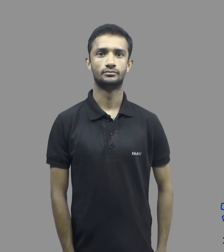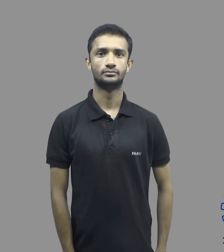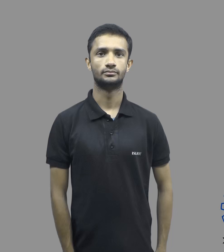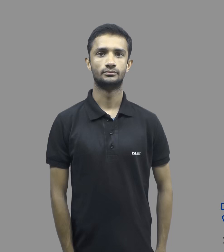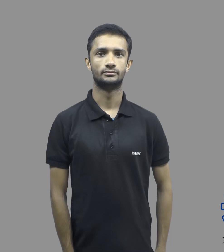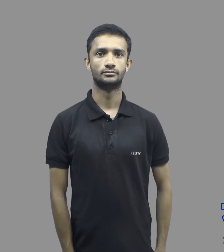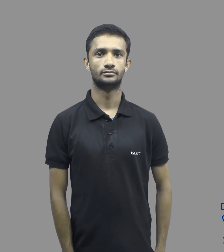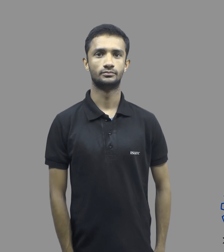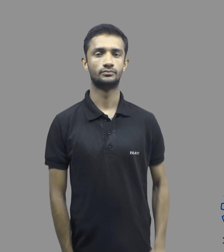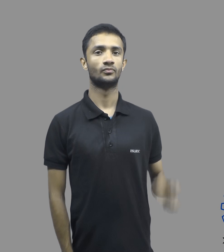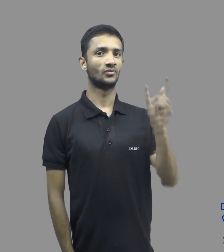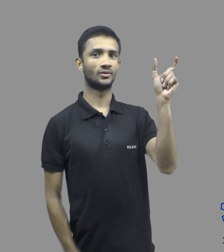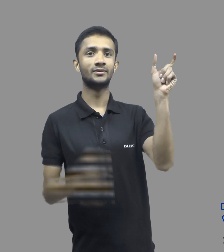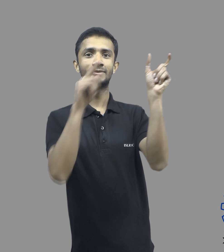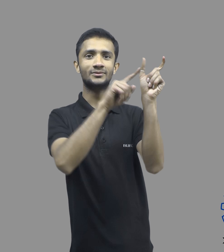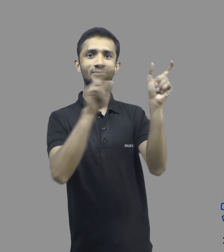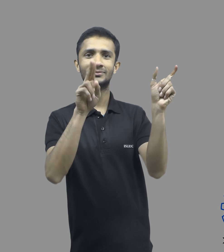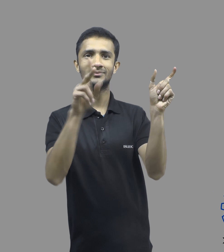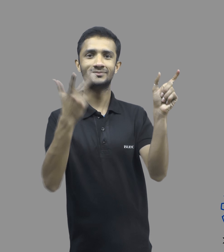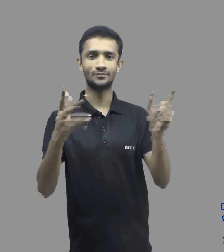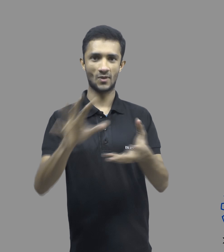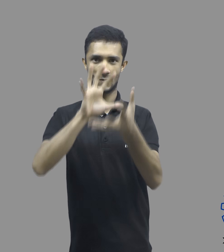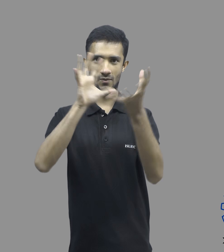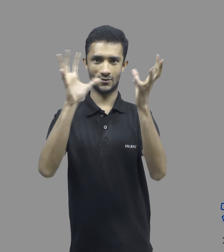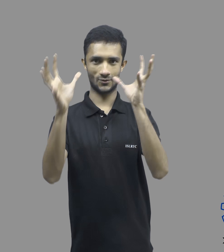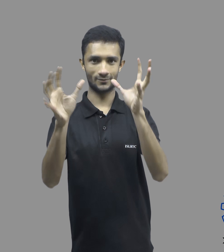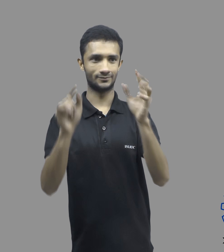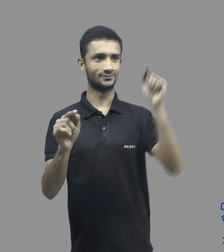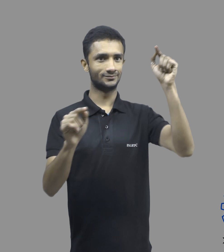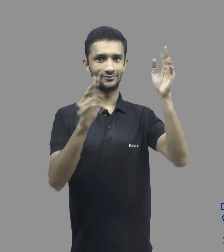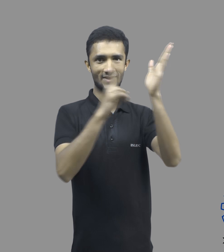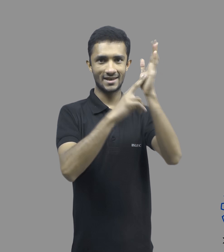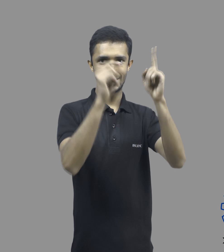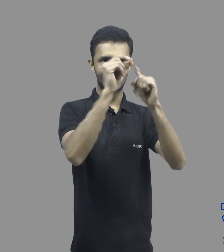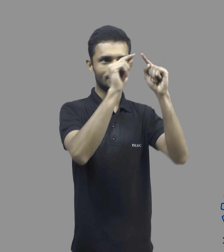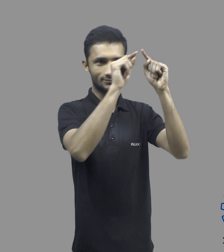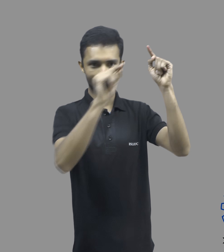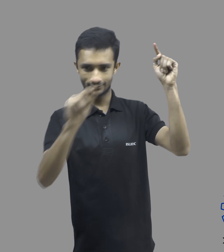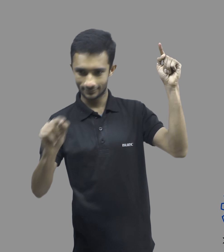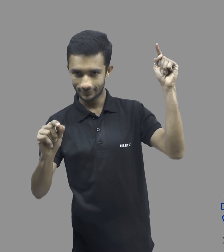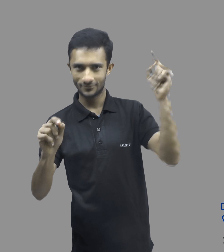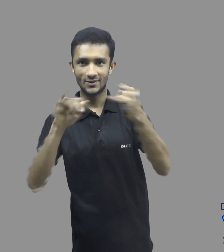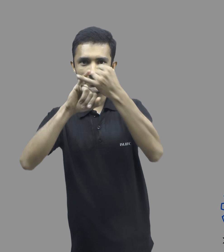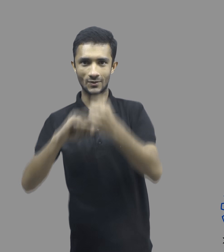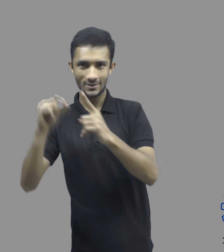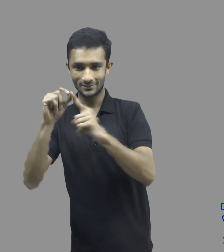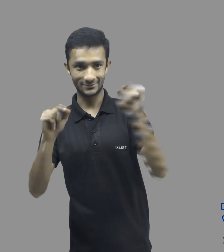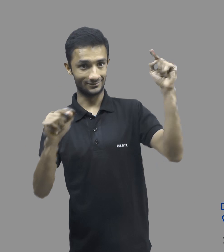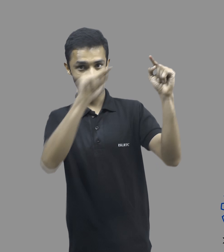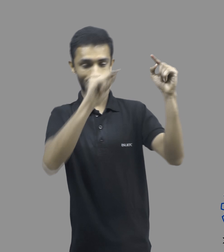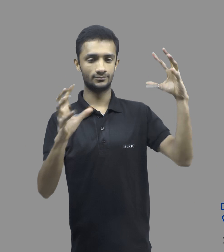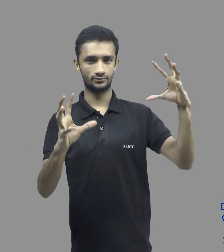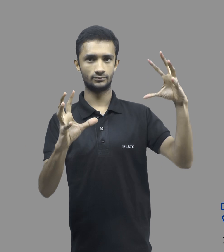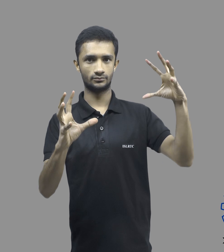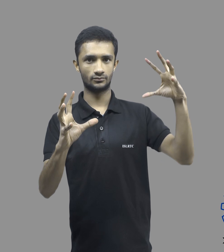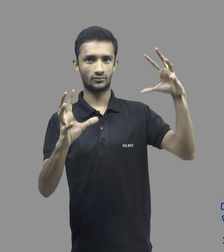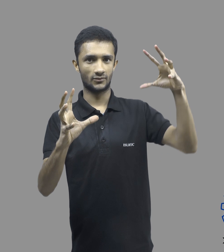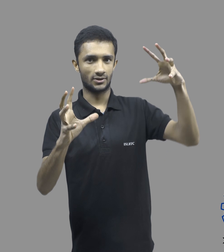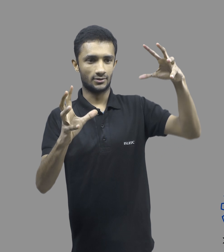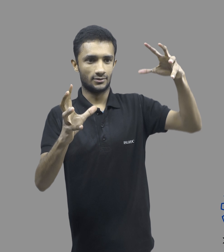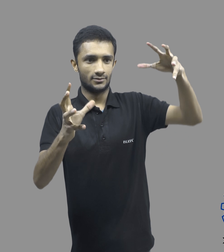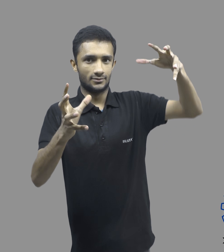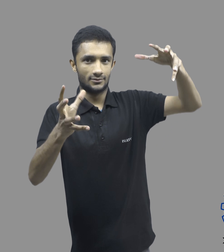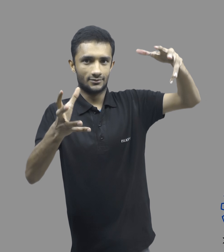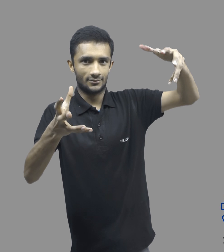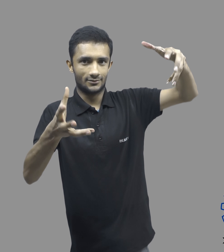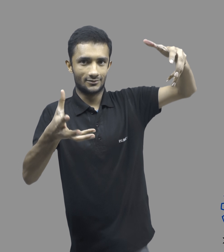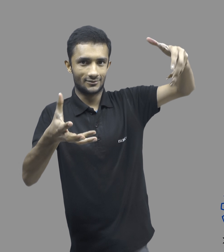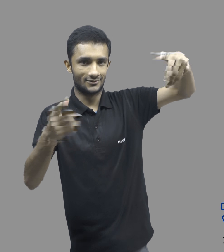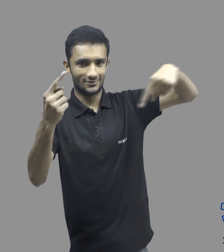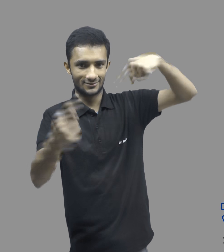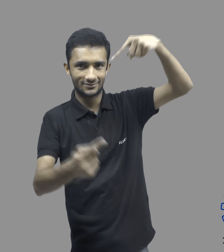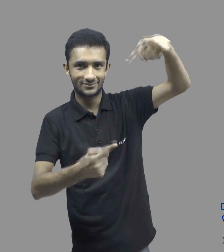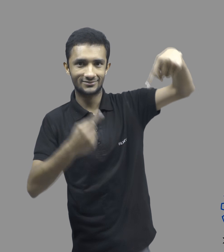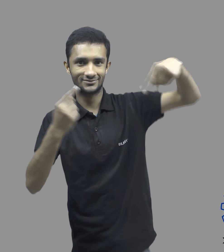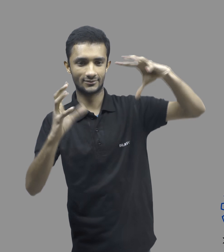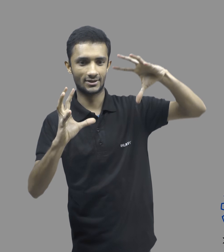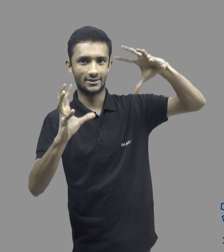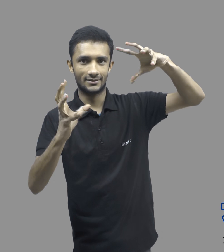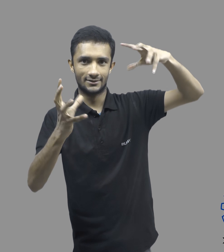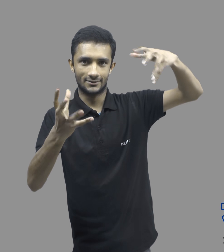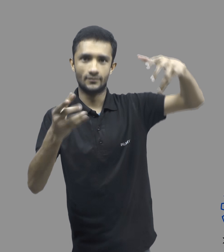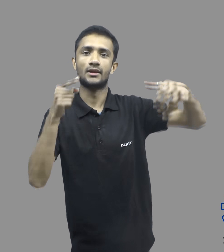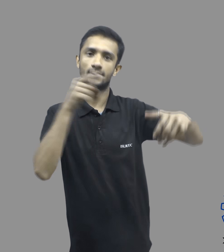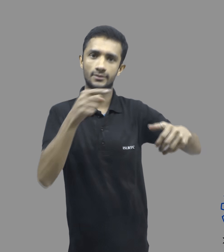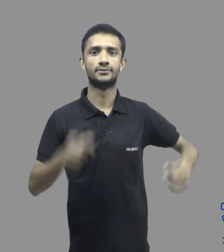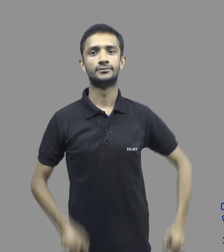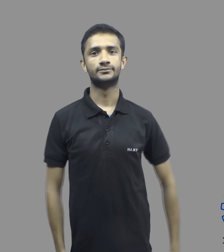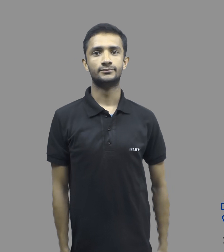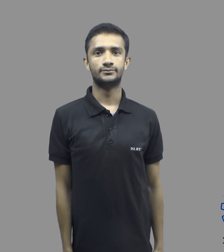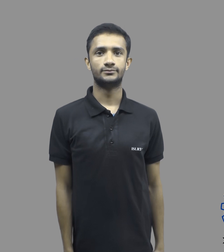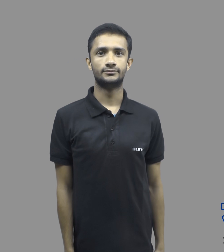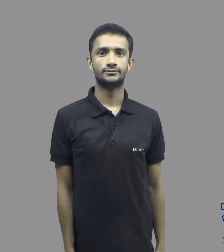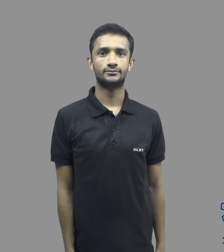Rotation